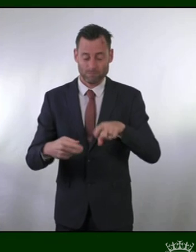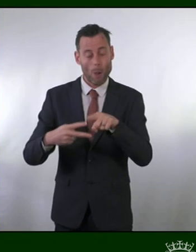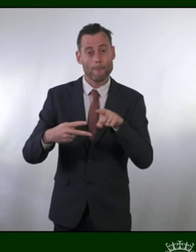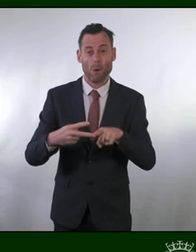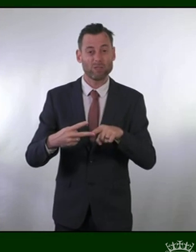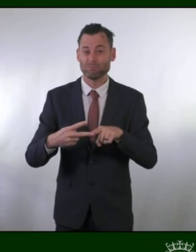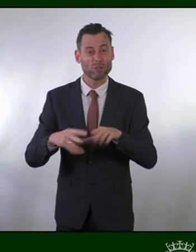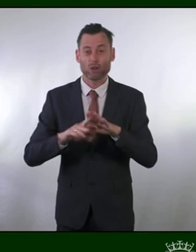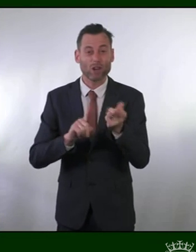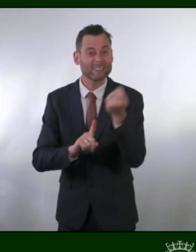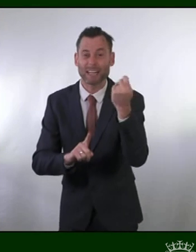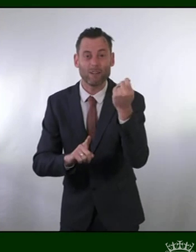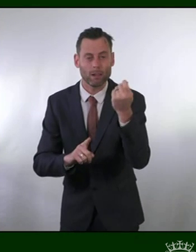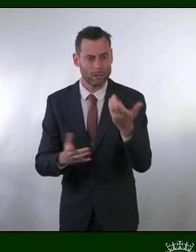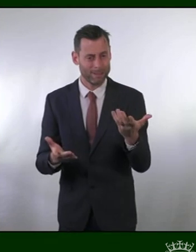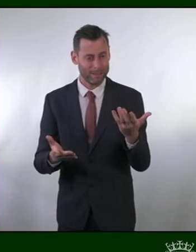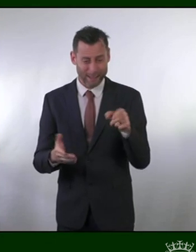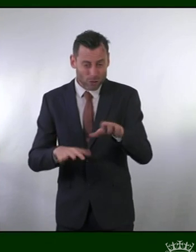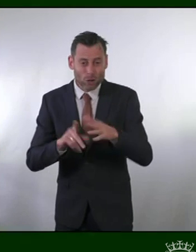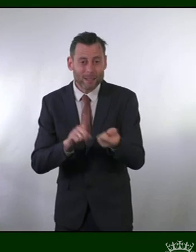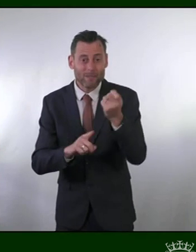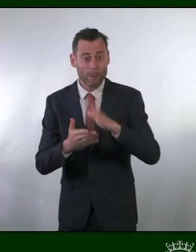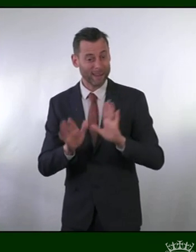In July, the Prime Minister told me that track and trace